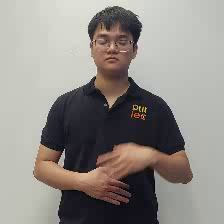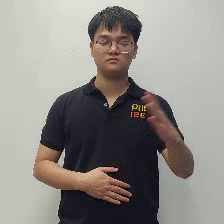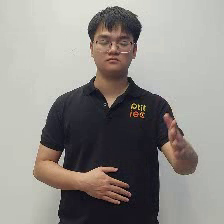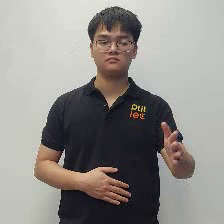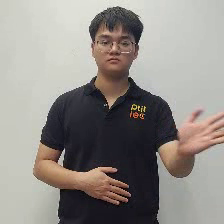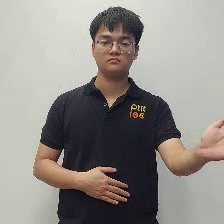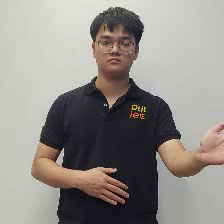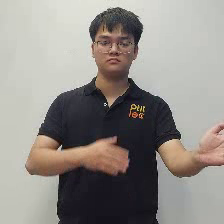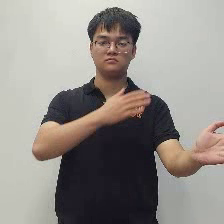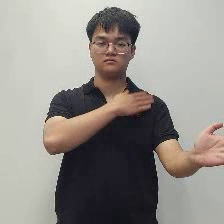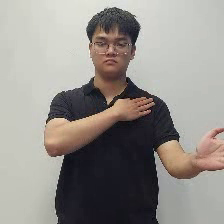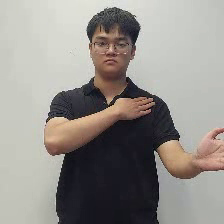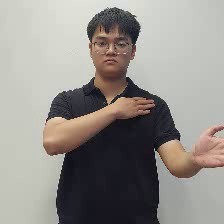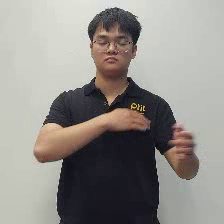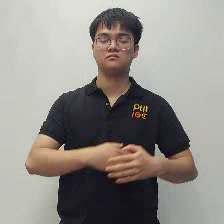Rẽ trái